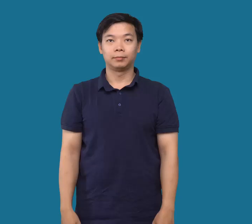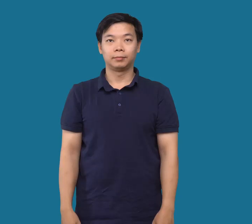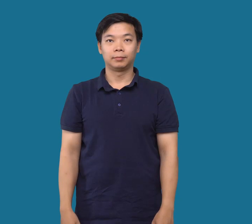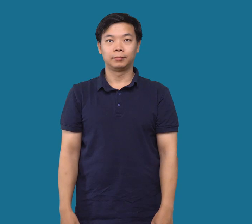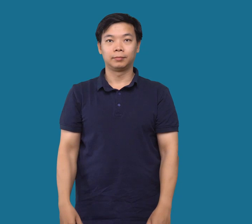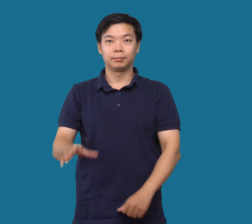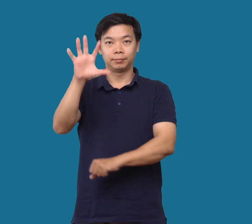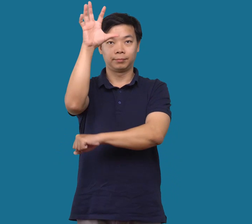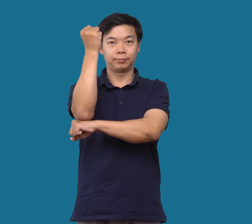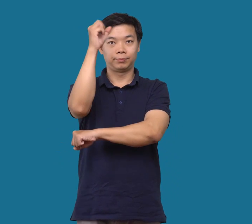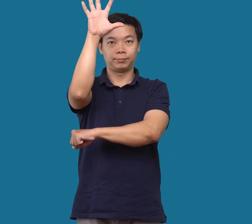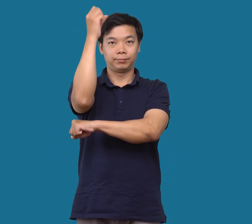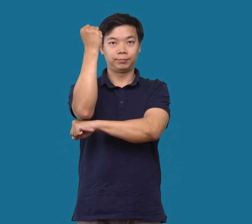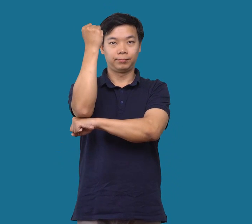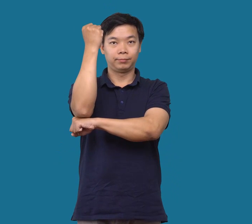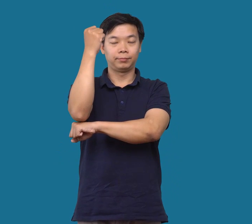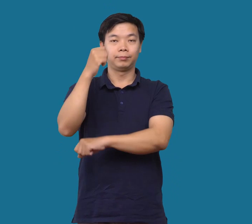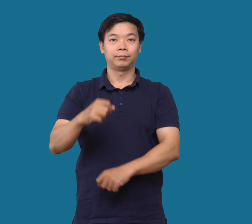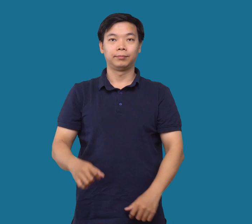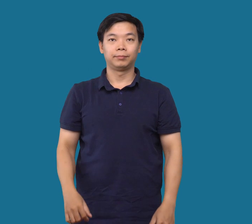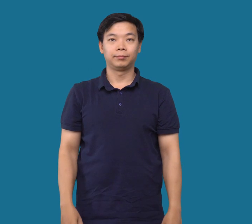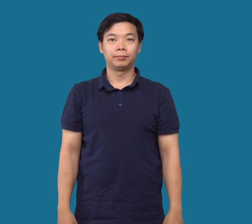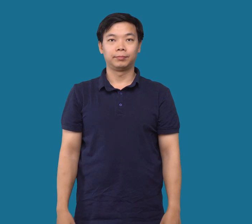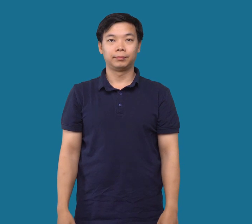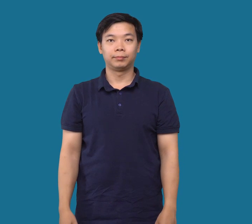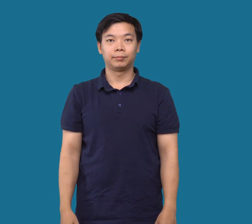cây ăn quả